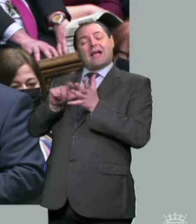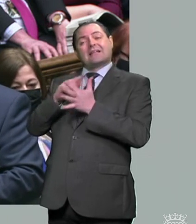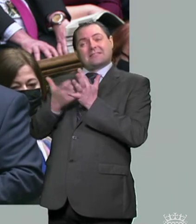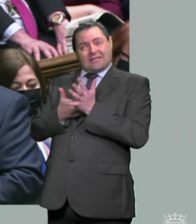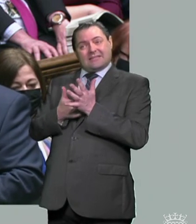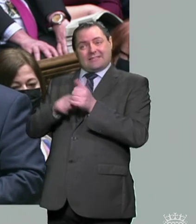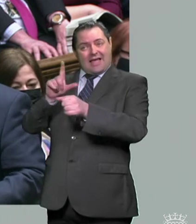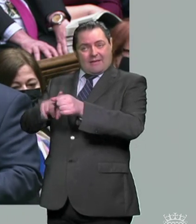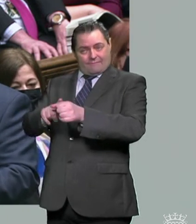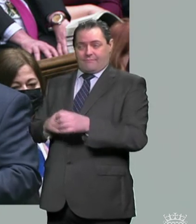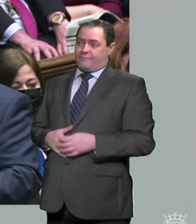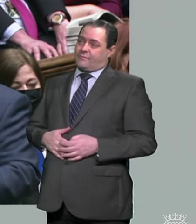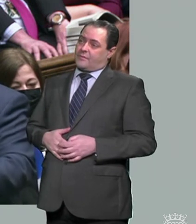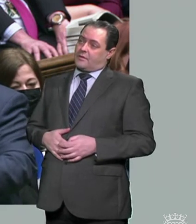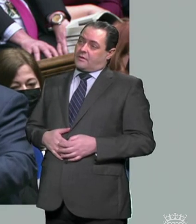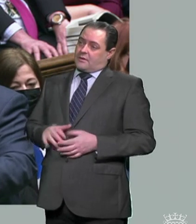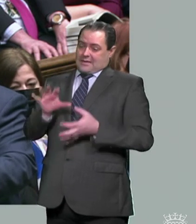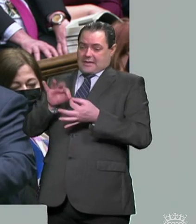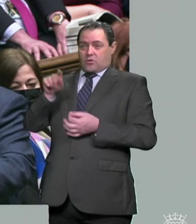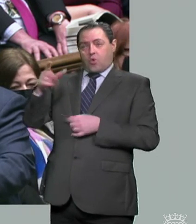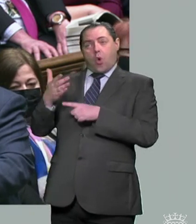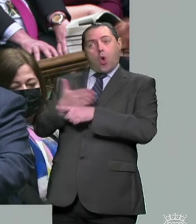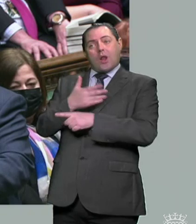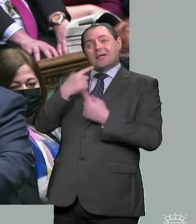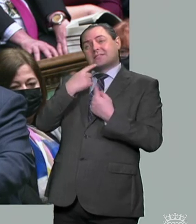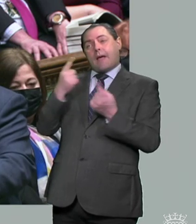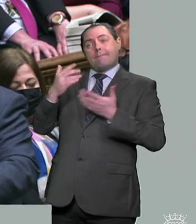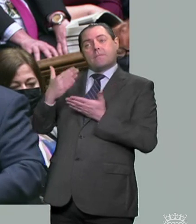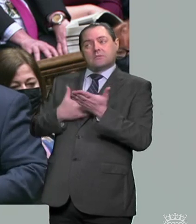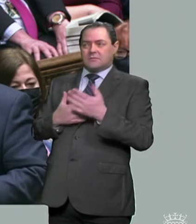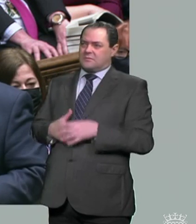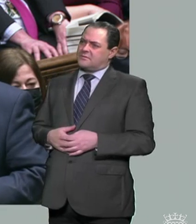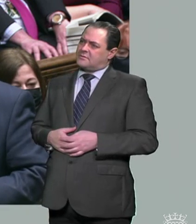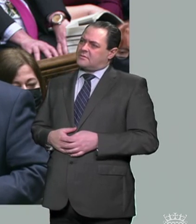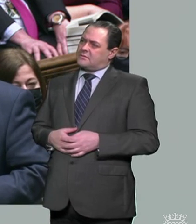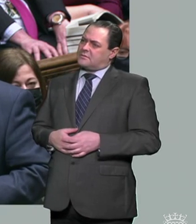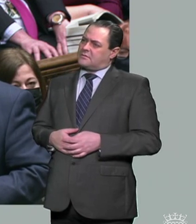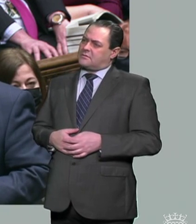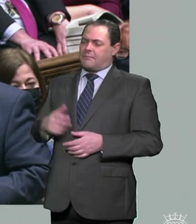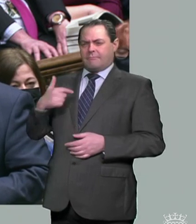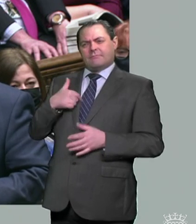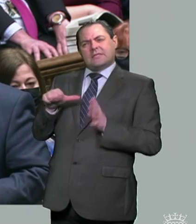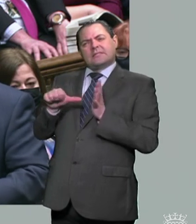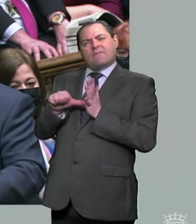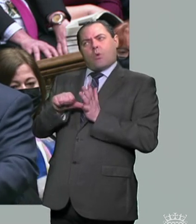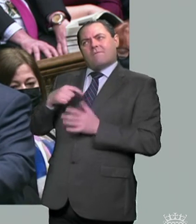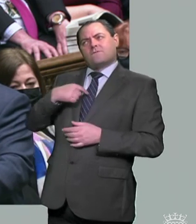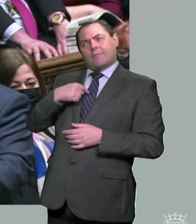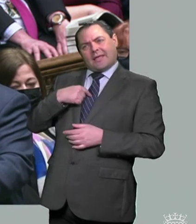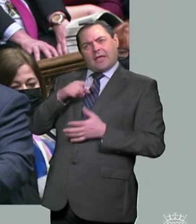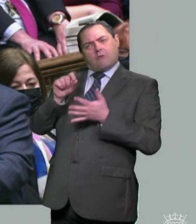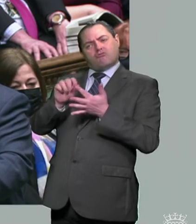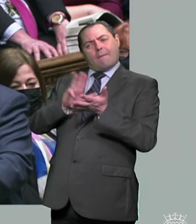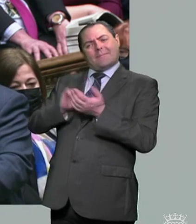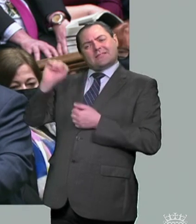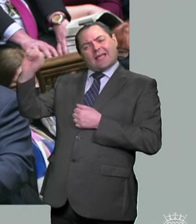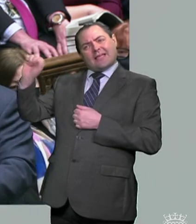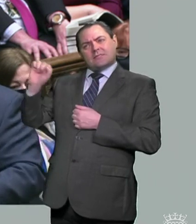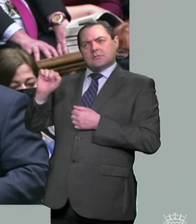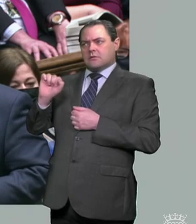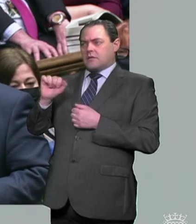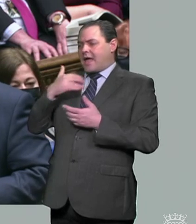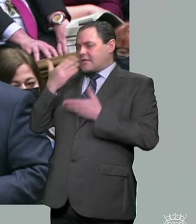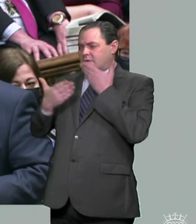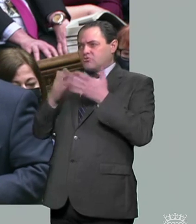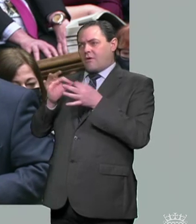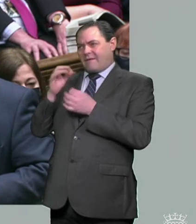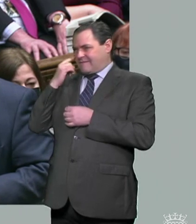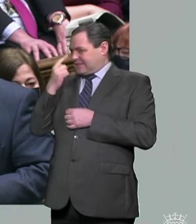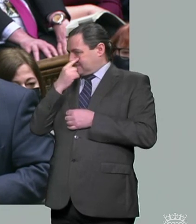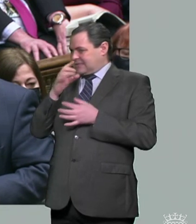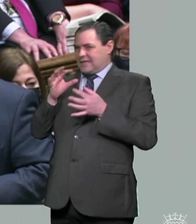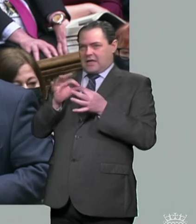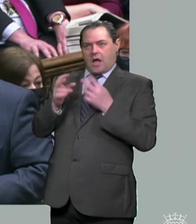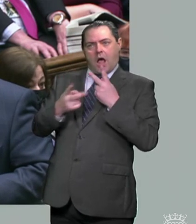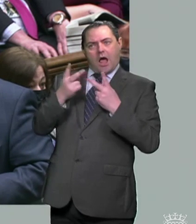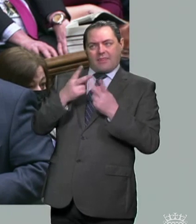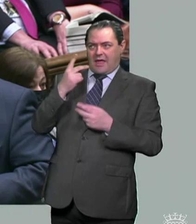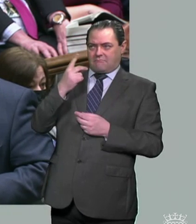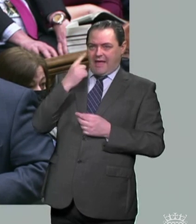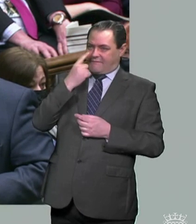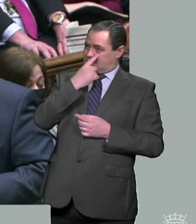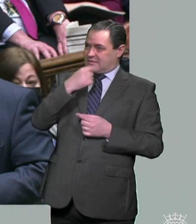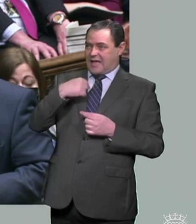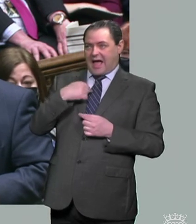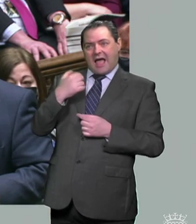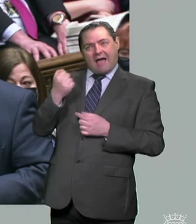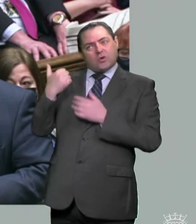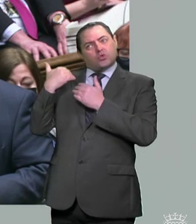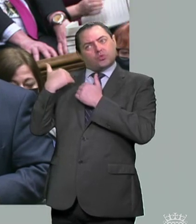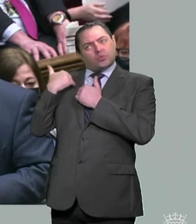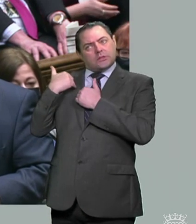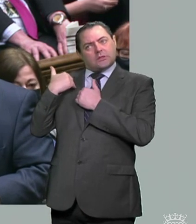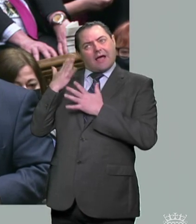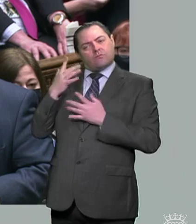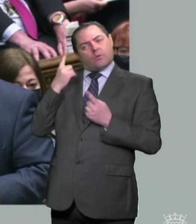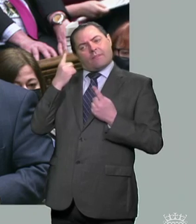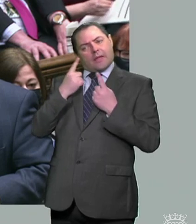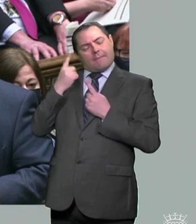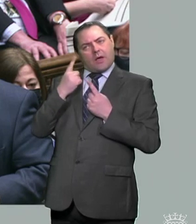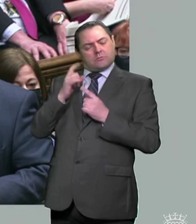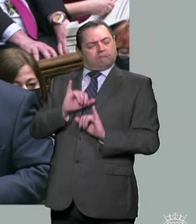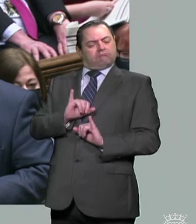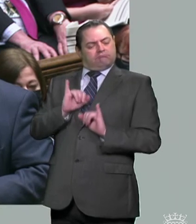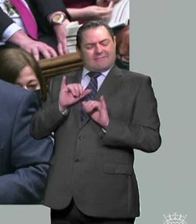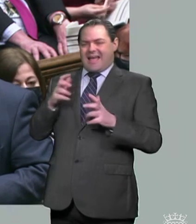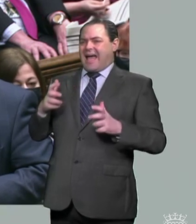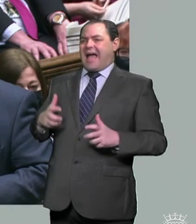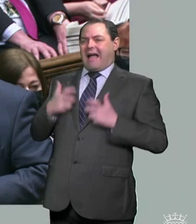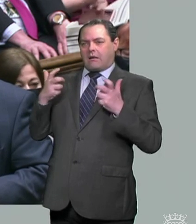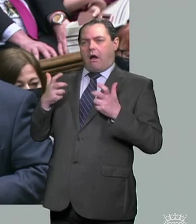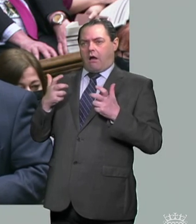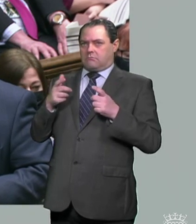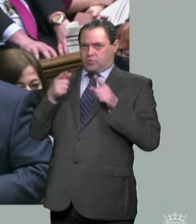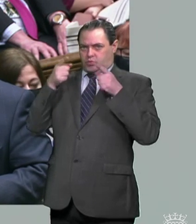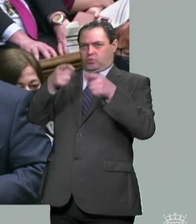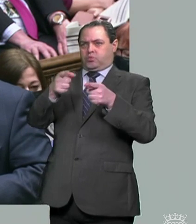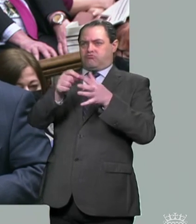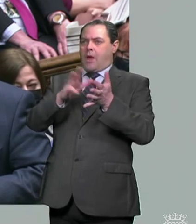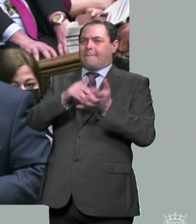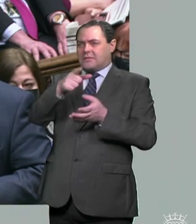Mr Speaker, in relation to your earlier statement, I have a difficulty reconciling the Prime Minister’s version of events with other evidence and, as you know, I have a duty to reflect and represent the deep public anger with the Prime Minister.